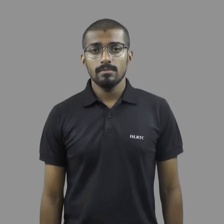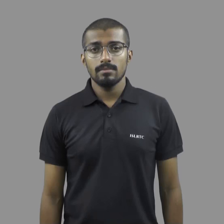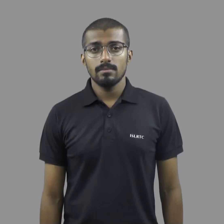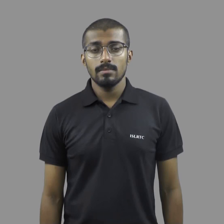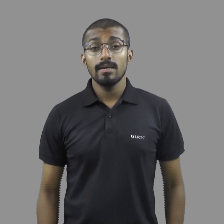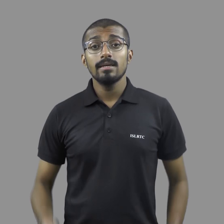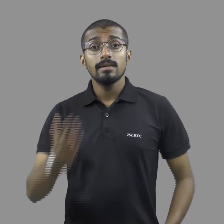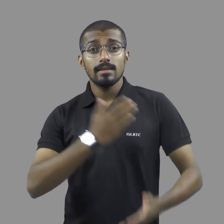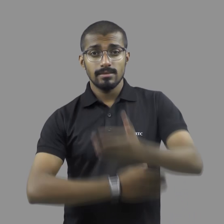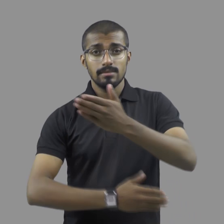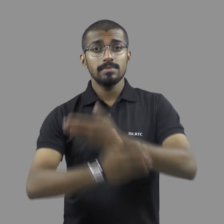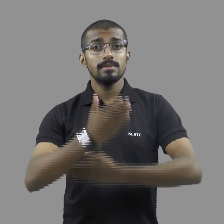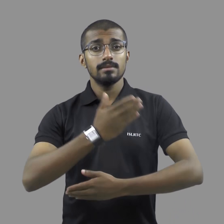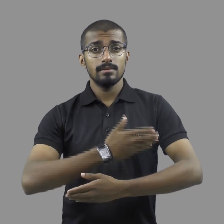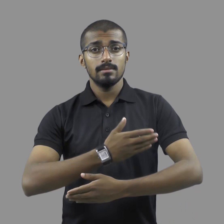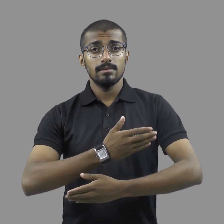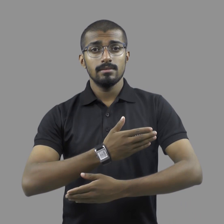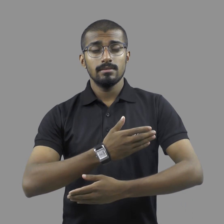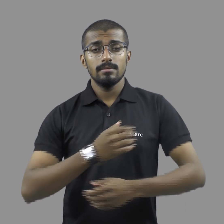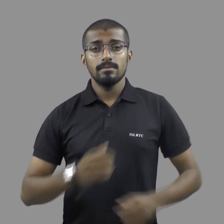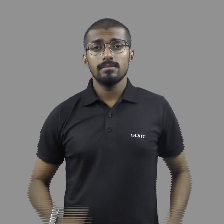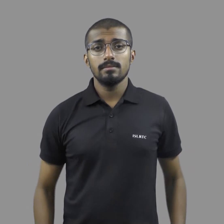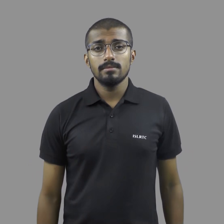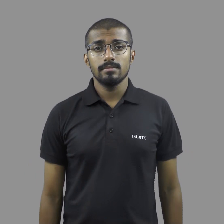Disability